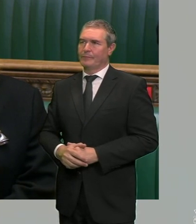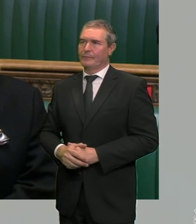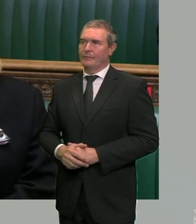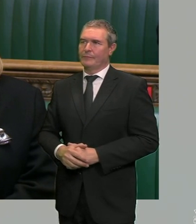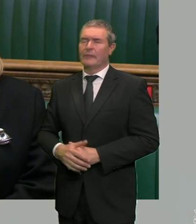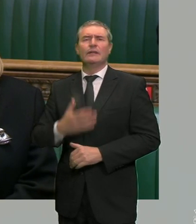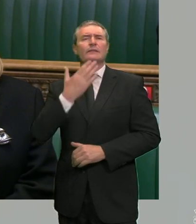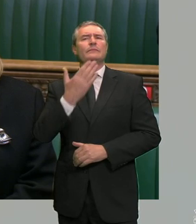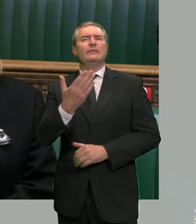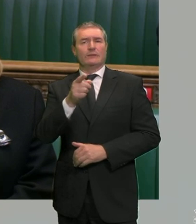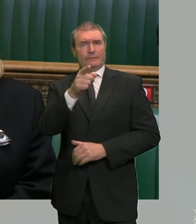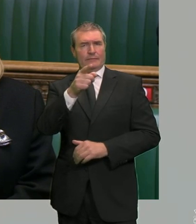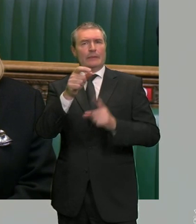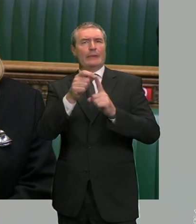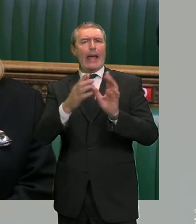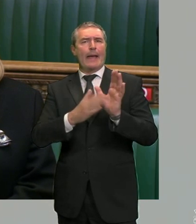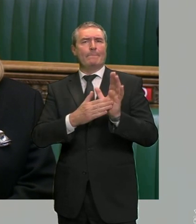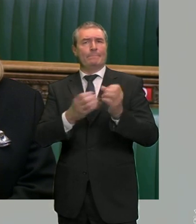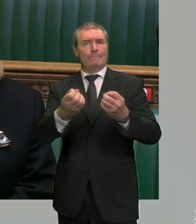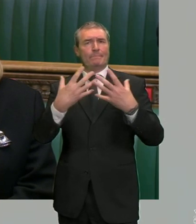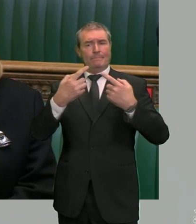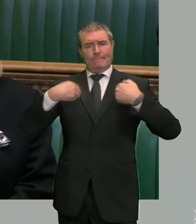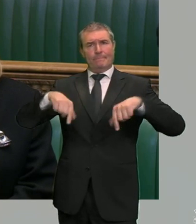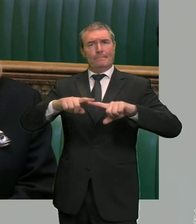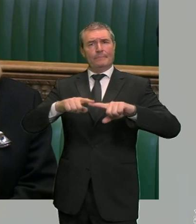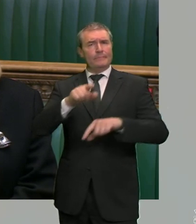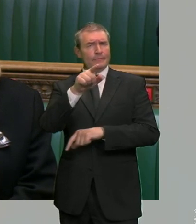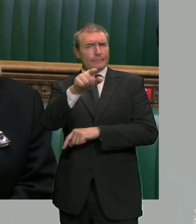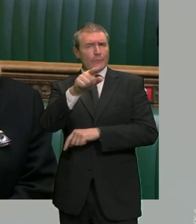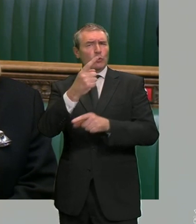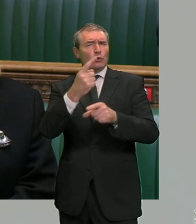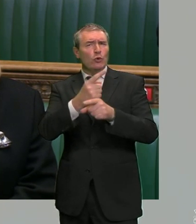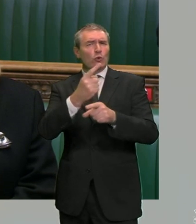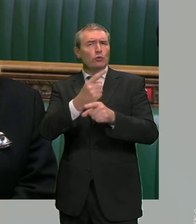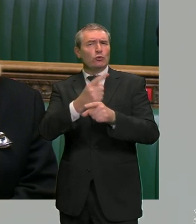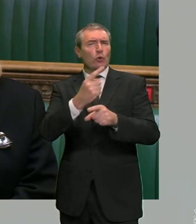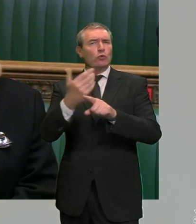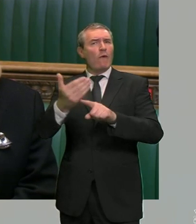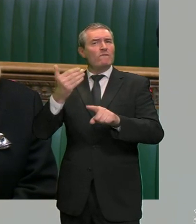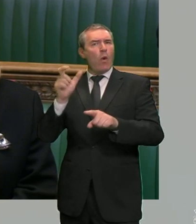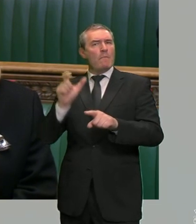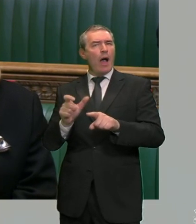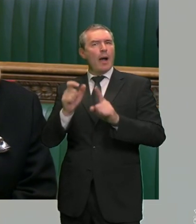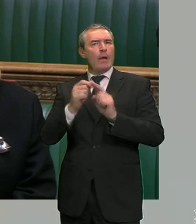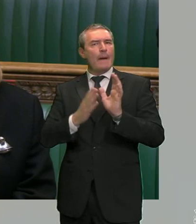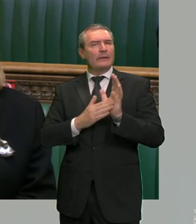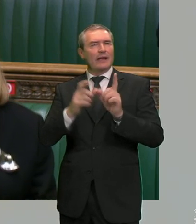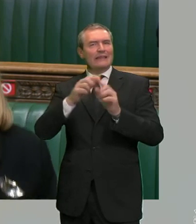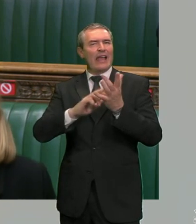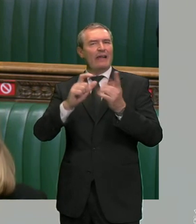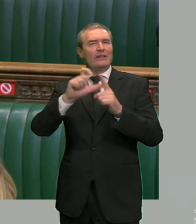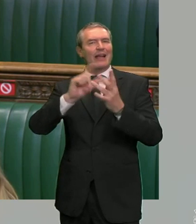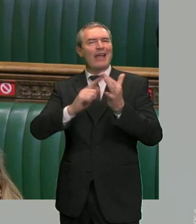Will the Prime Minister tell the House when he last spoke to former Prime Minister David Cameron?